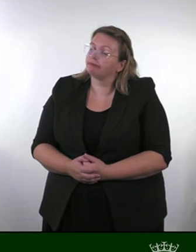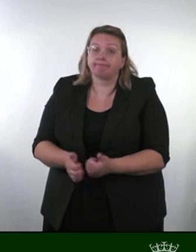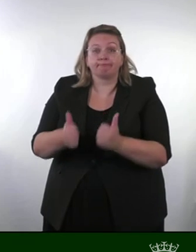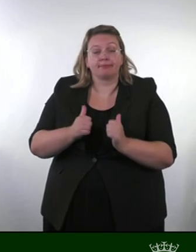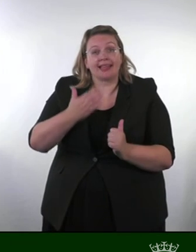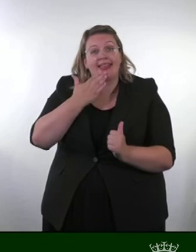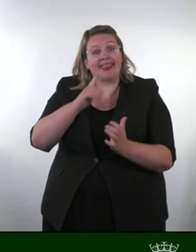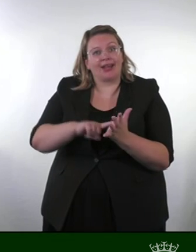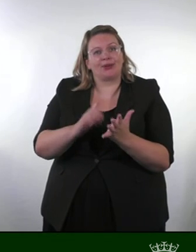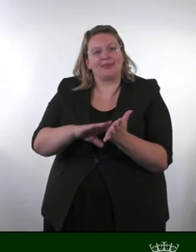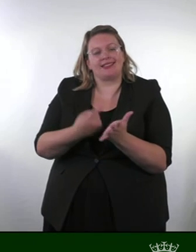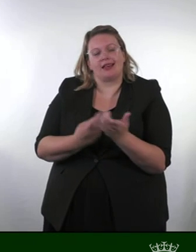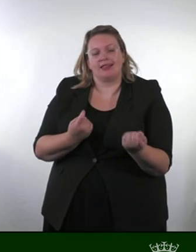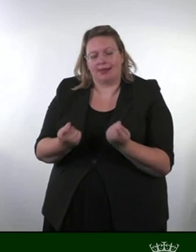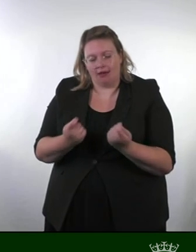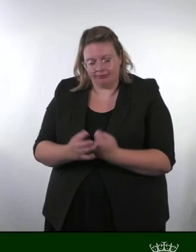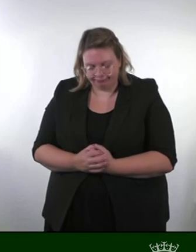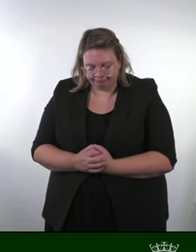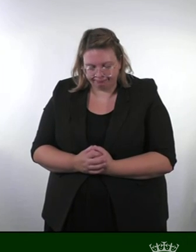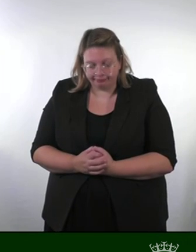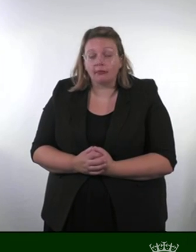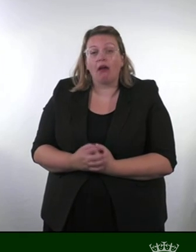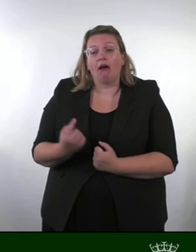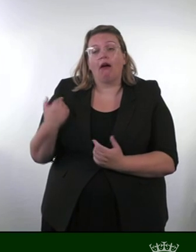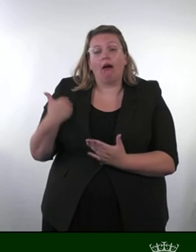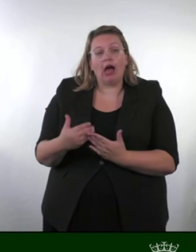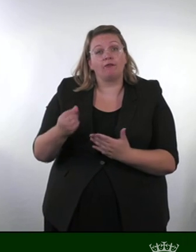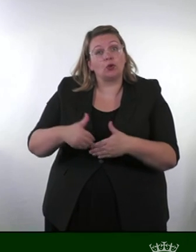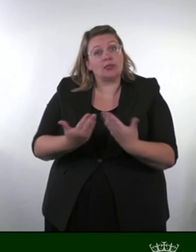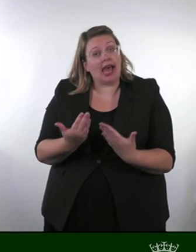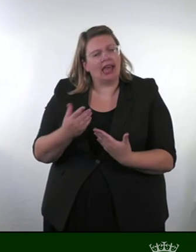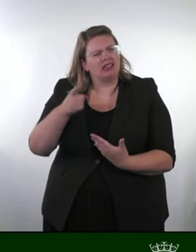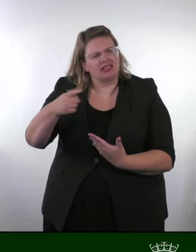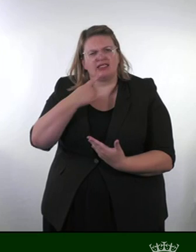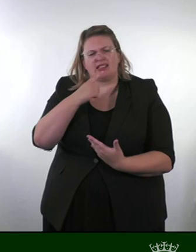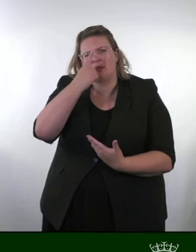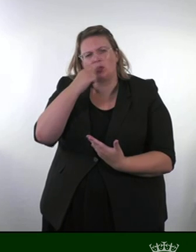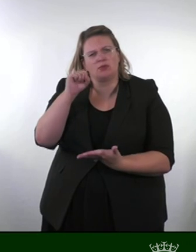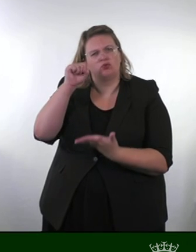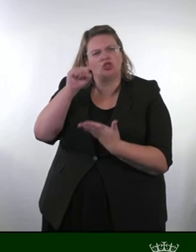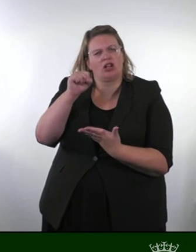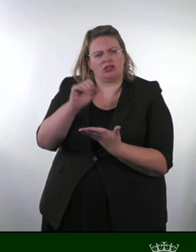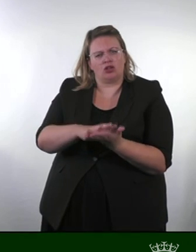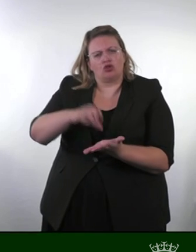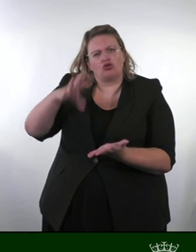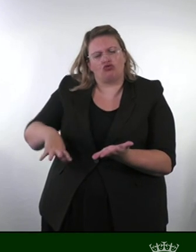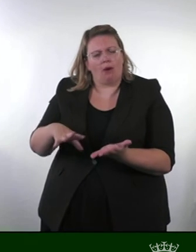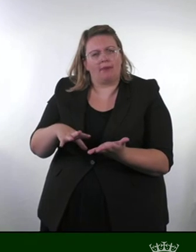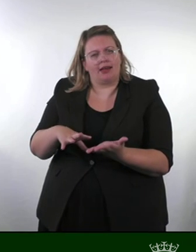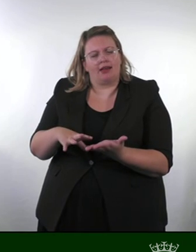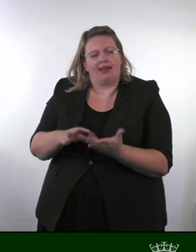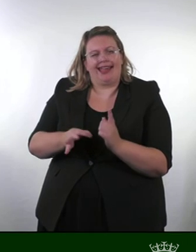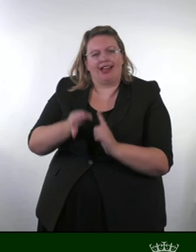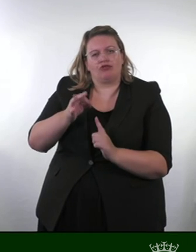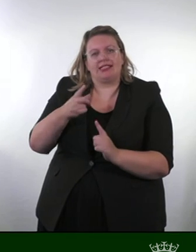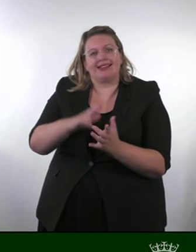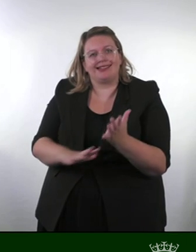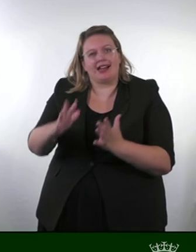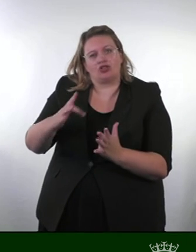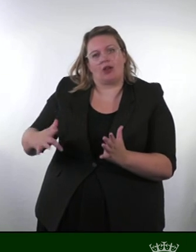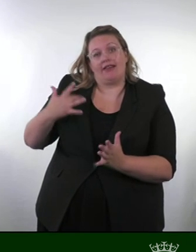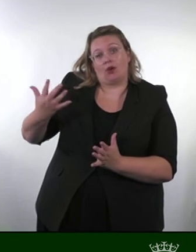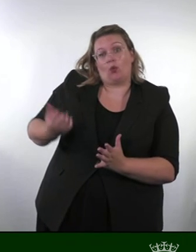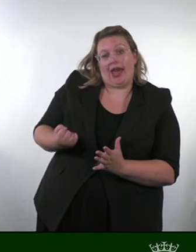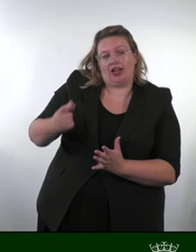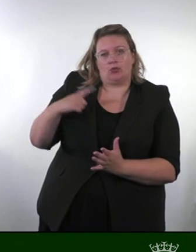There have been reports in the last few days that the Chancellor may scrap the planned increase in the national living wage on the grounds that it may be considered unaffordable.